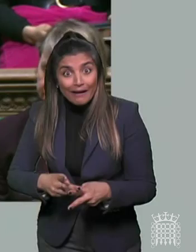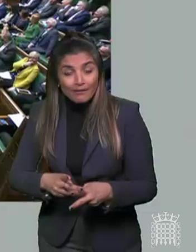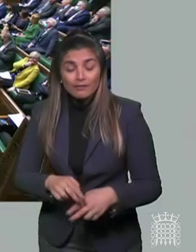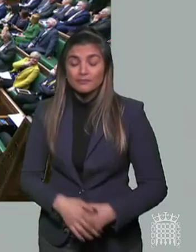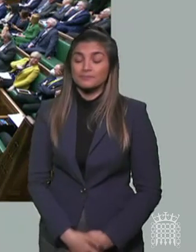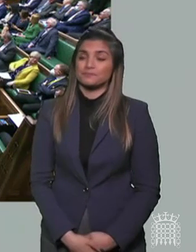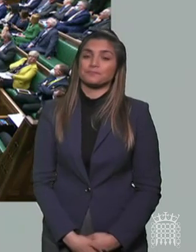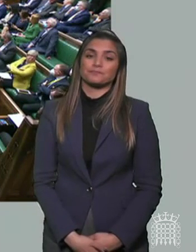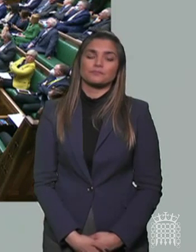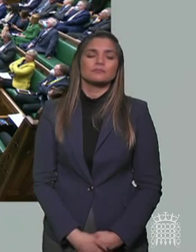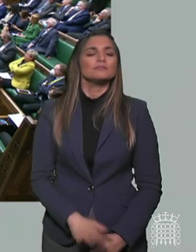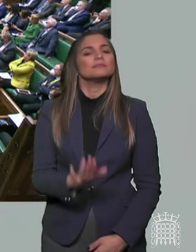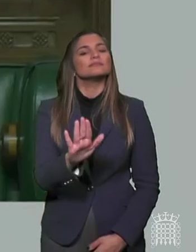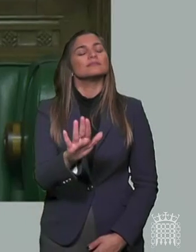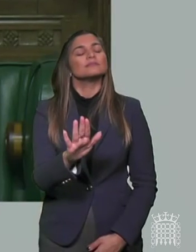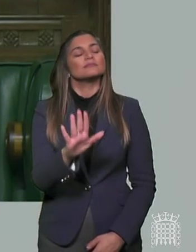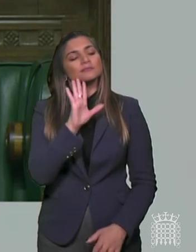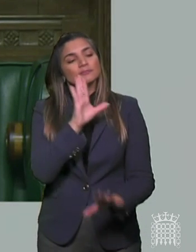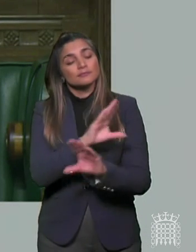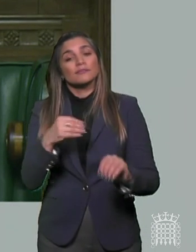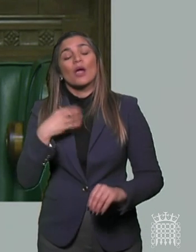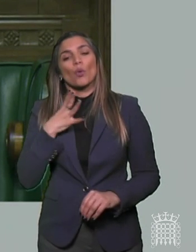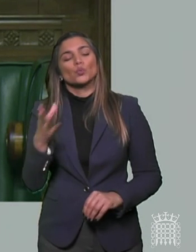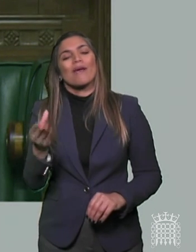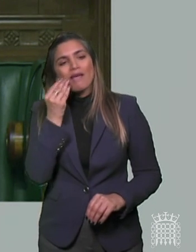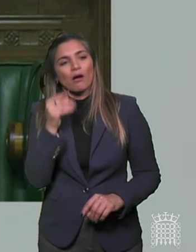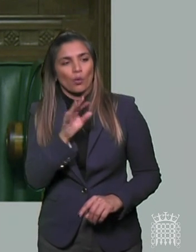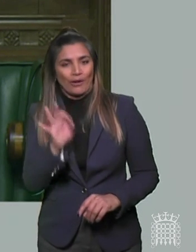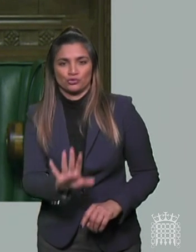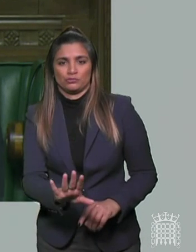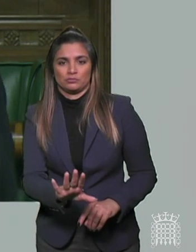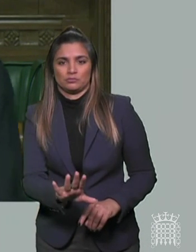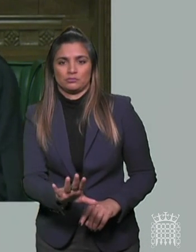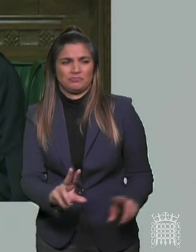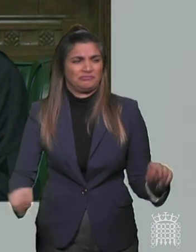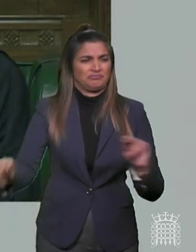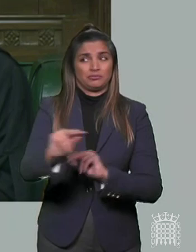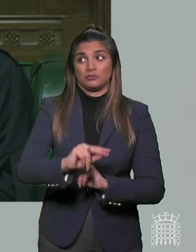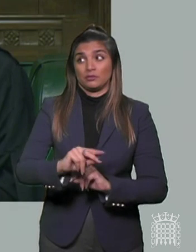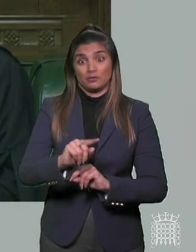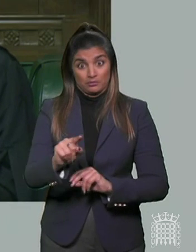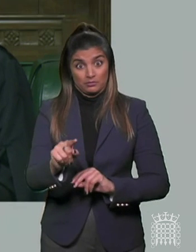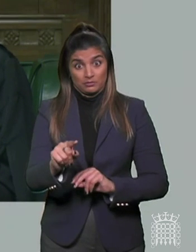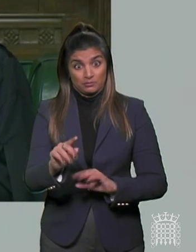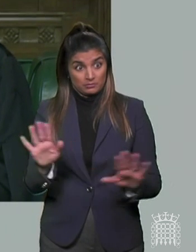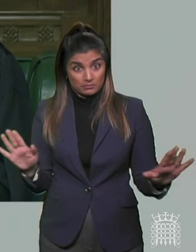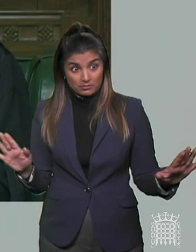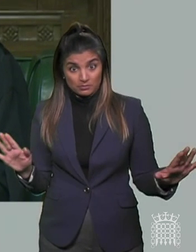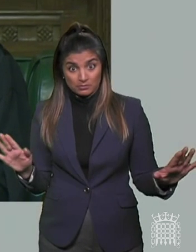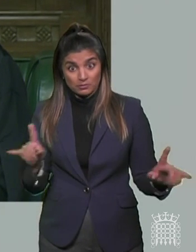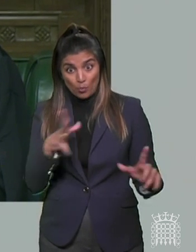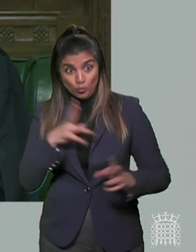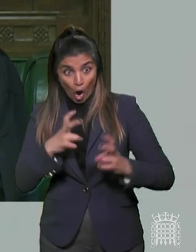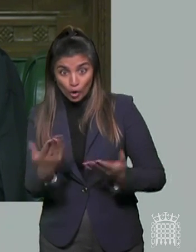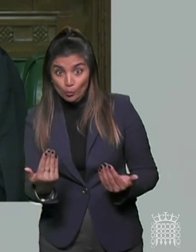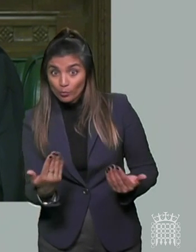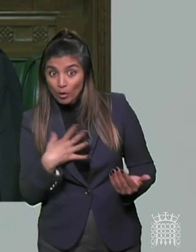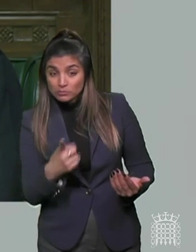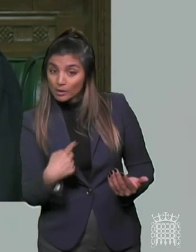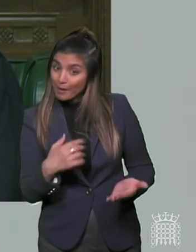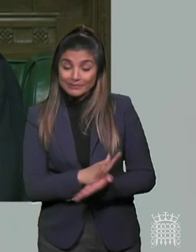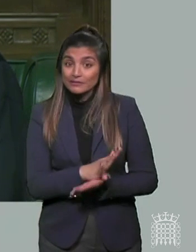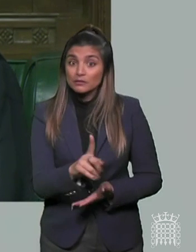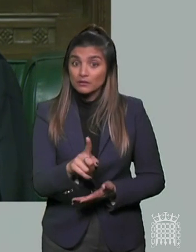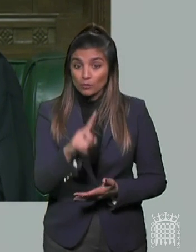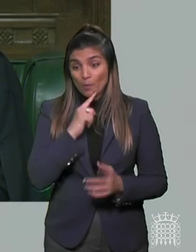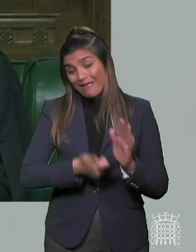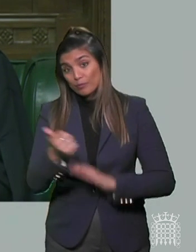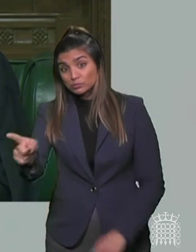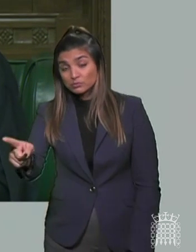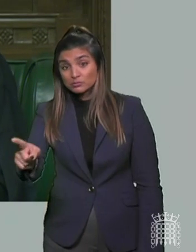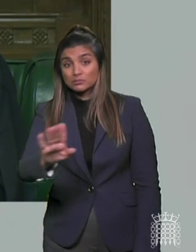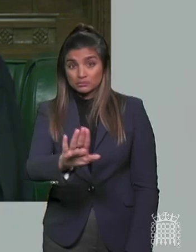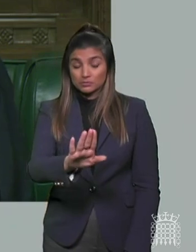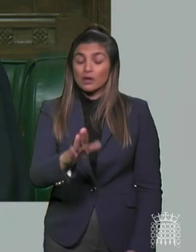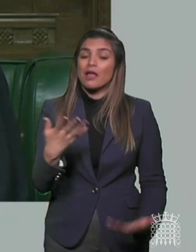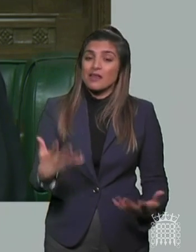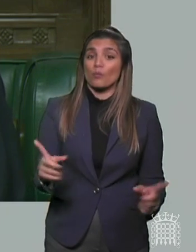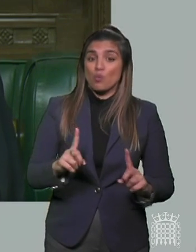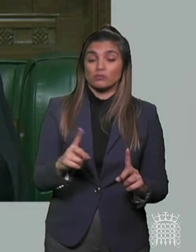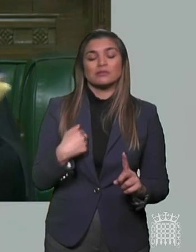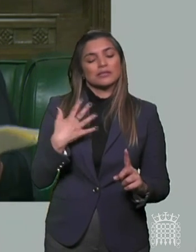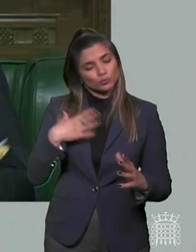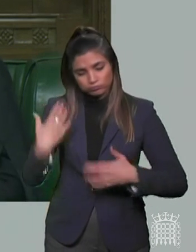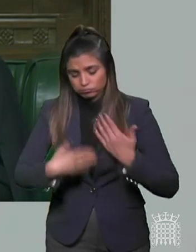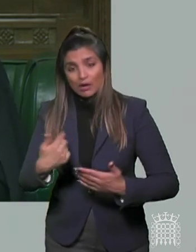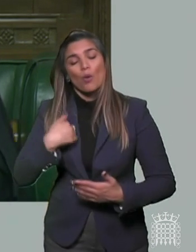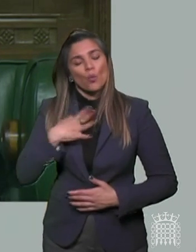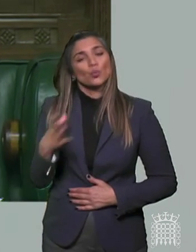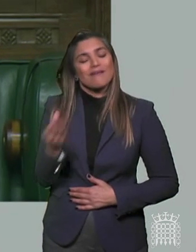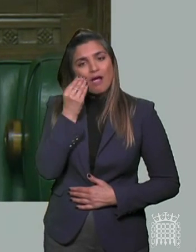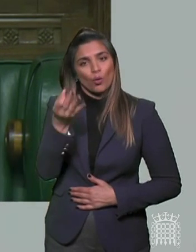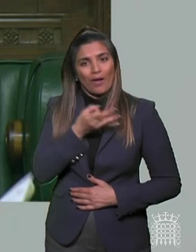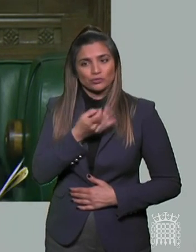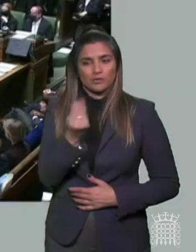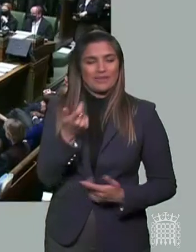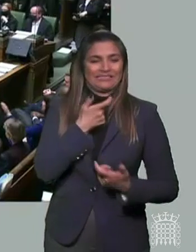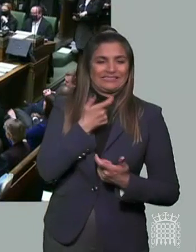Order. I am going to hear this question. If some people do not want— If someone wants a little argument, I am more than happy to argue outside the Chamber, but for the moment I need to get on and I want to hear the question.